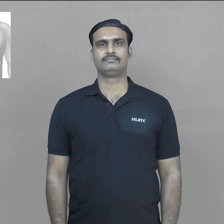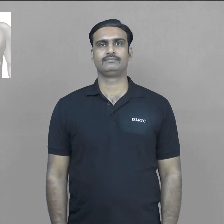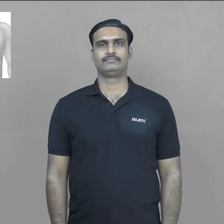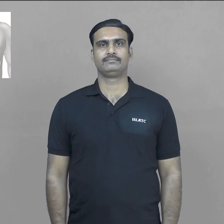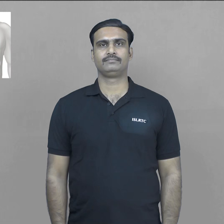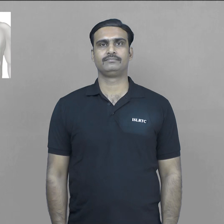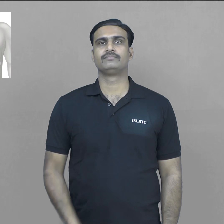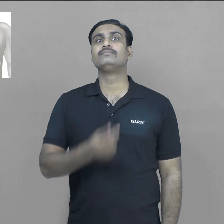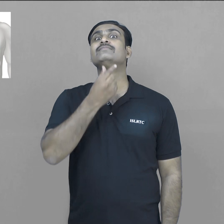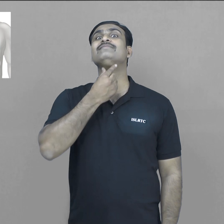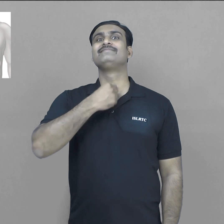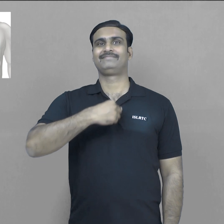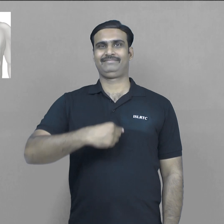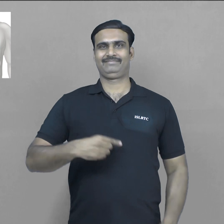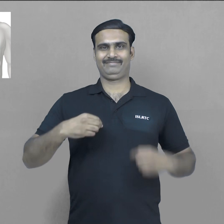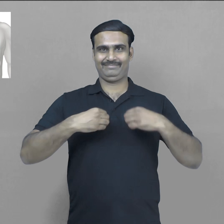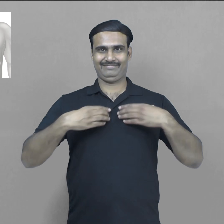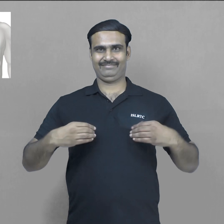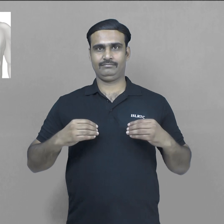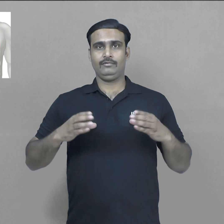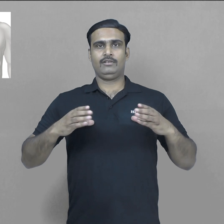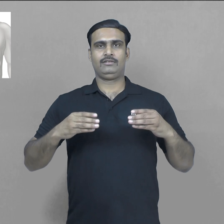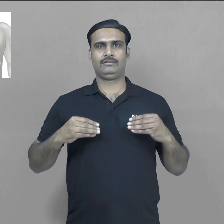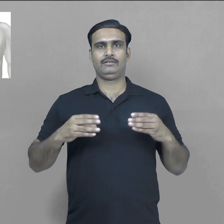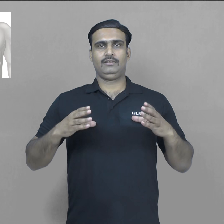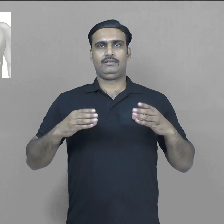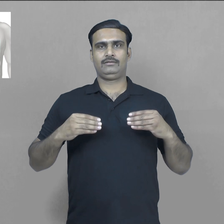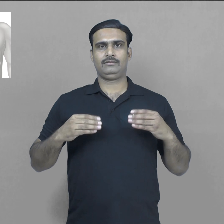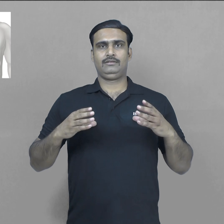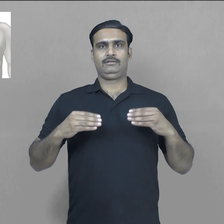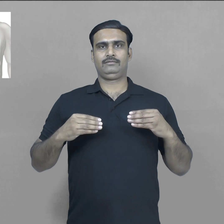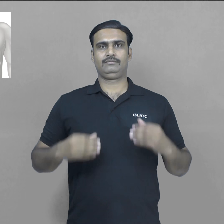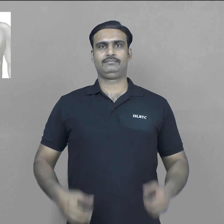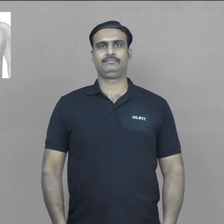Lung